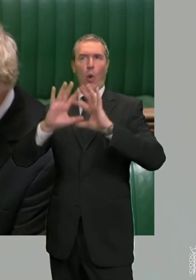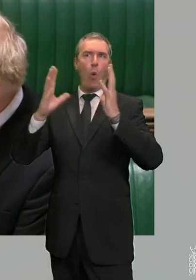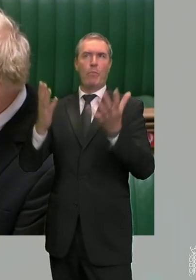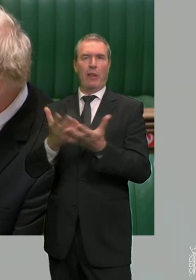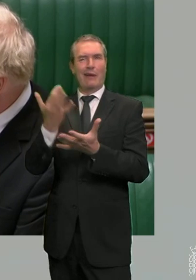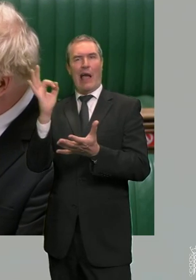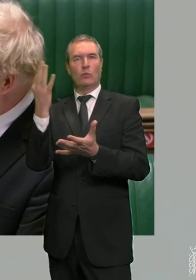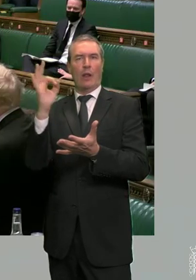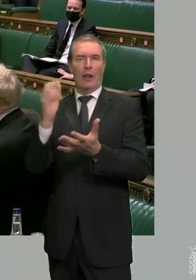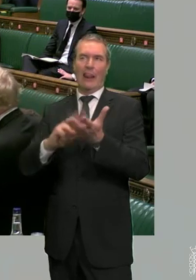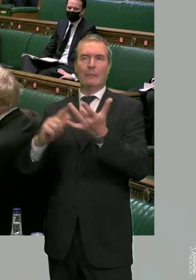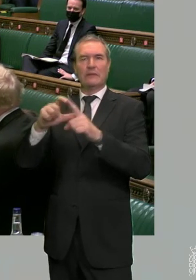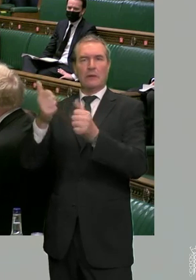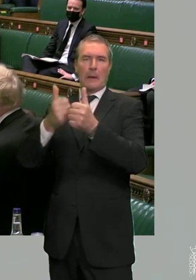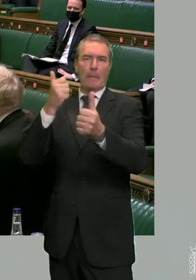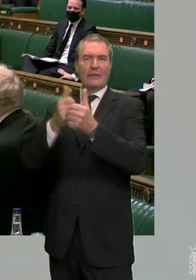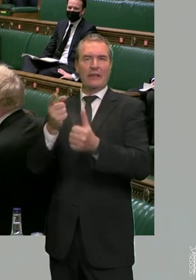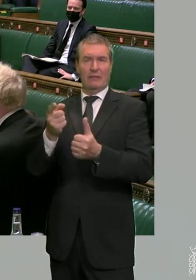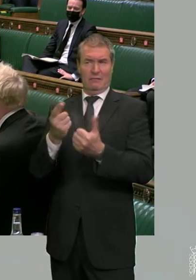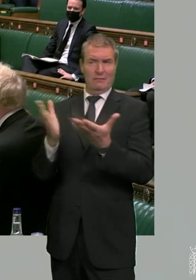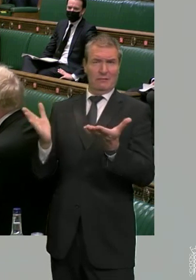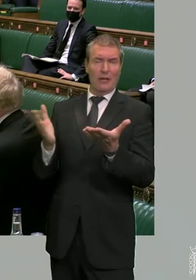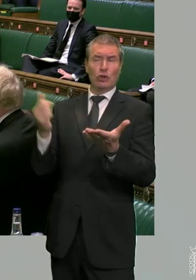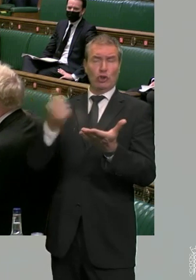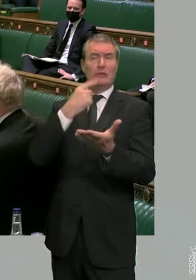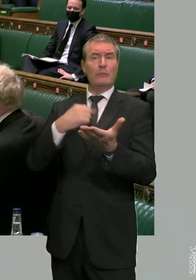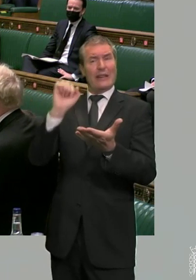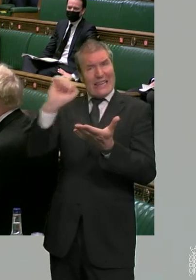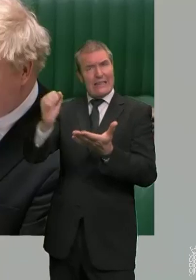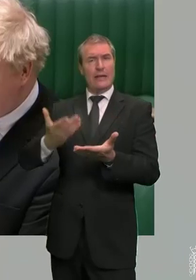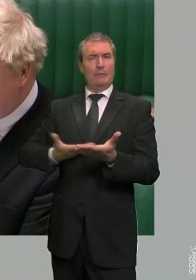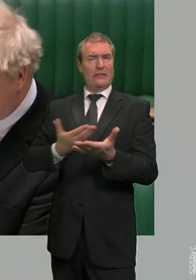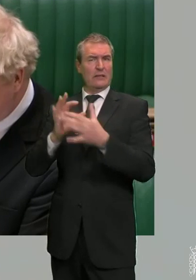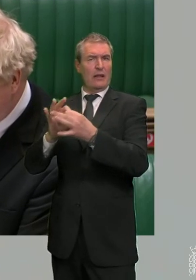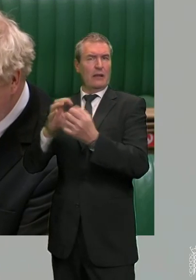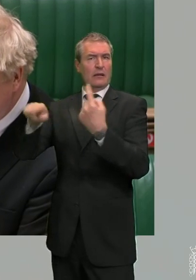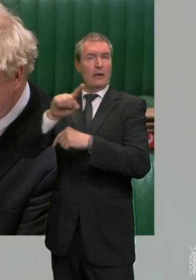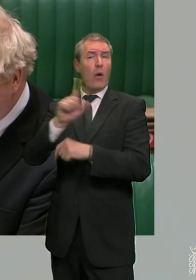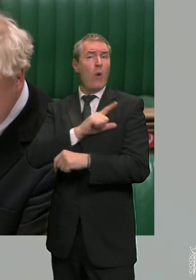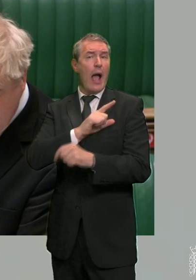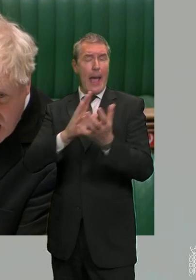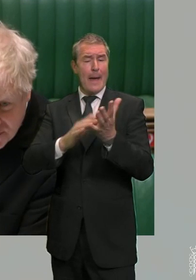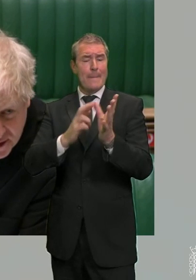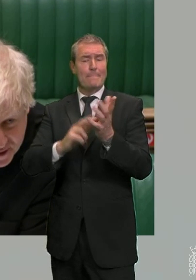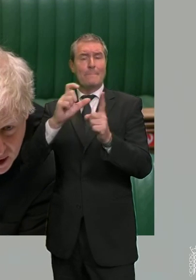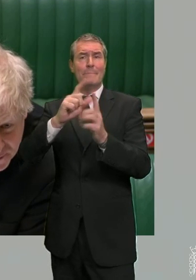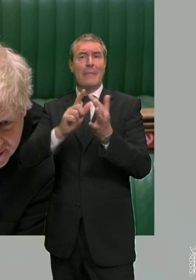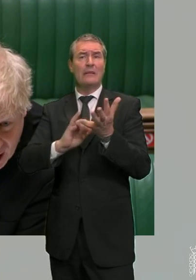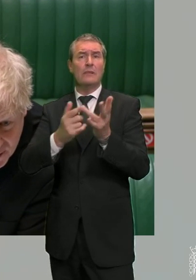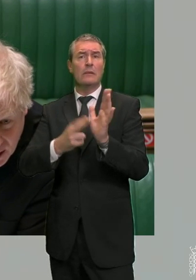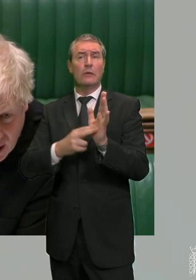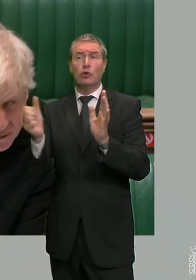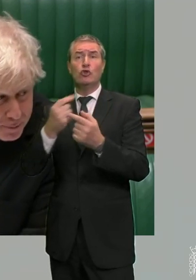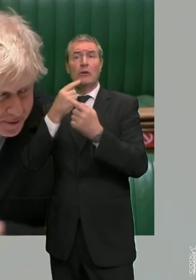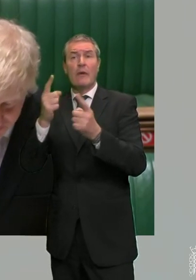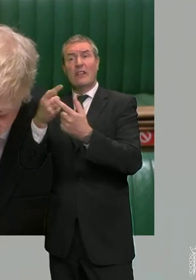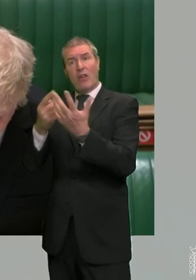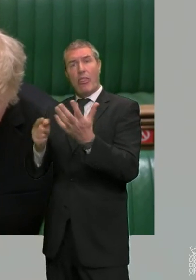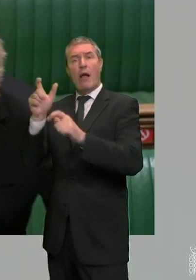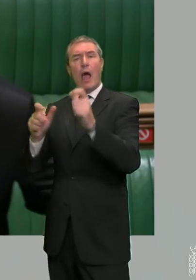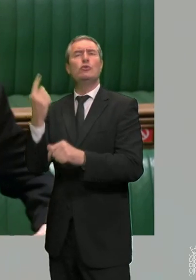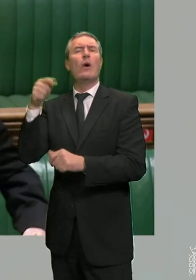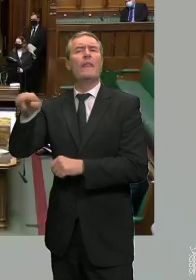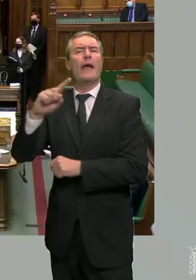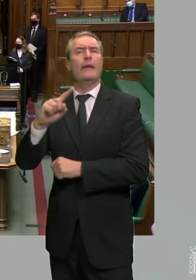Perhaps in the interests of full transparency, so that we can know where he is coming from, Lord Mandelson could be encouraged to disclose his other clients.